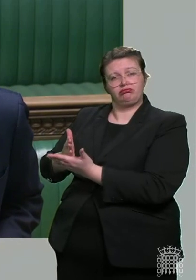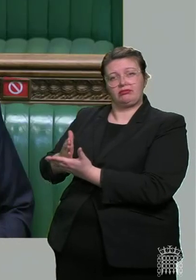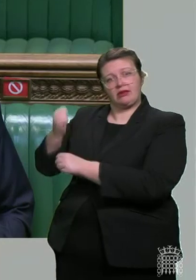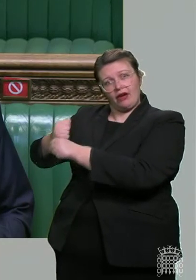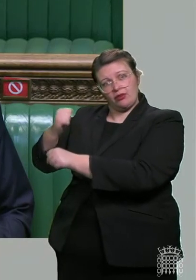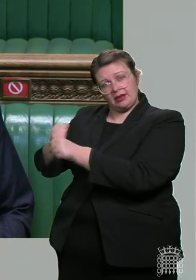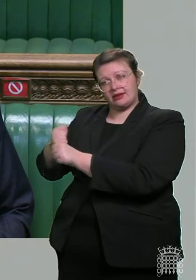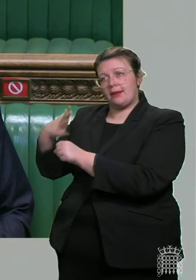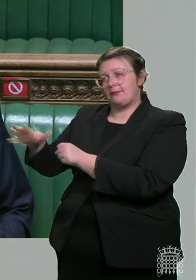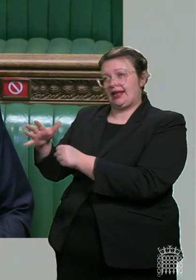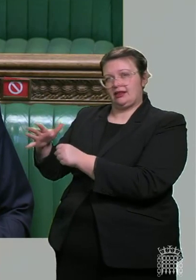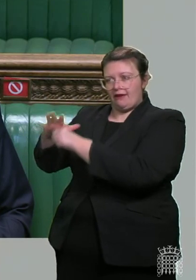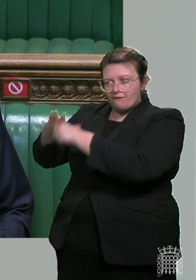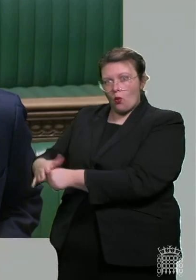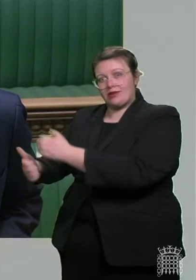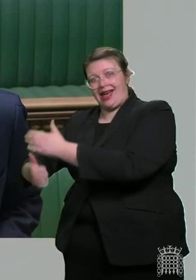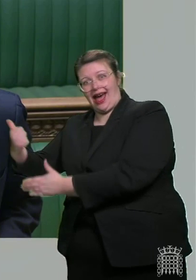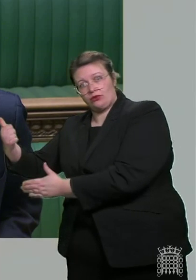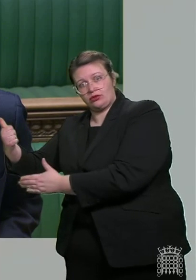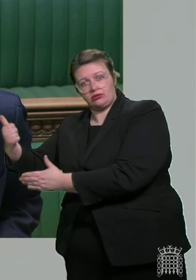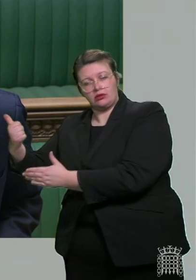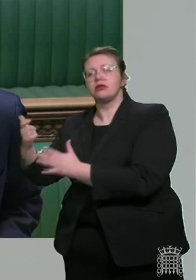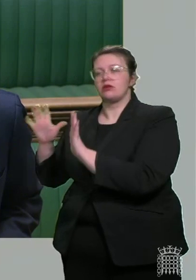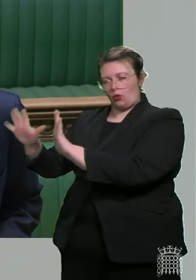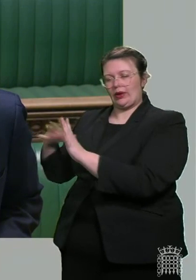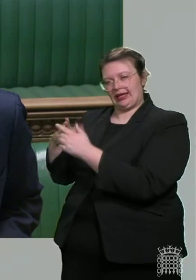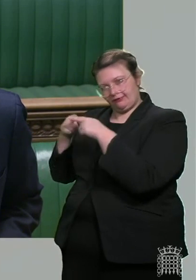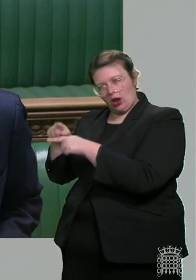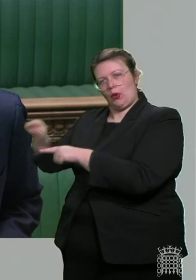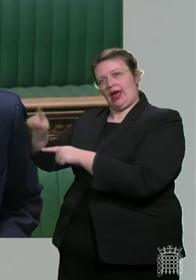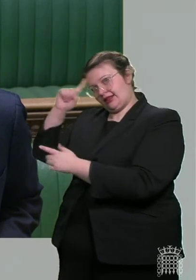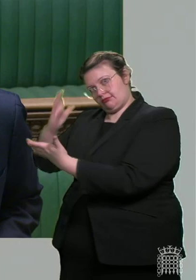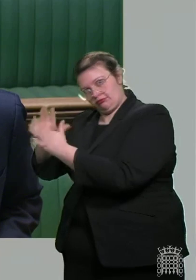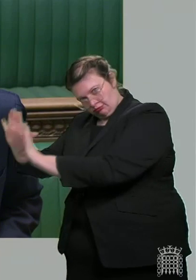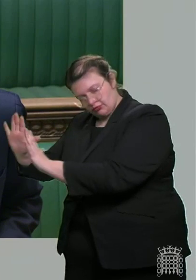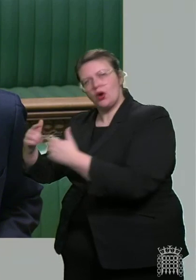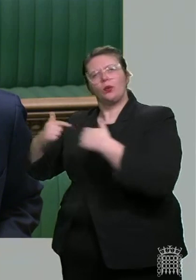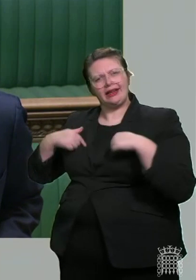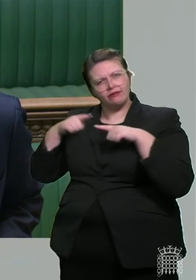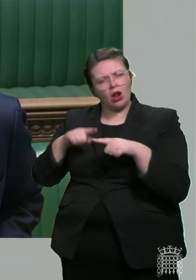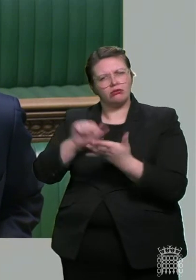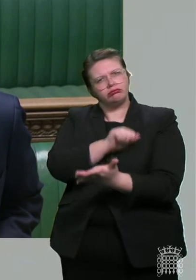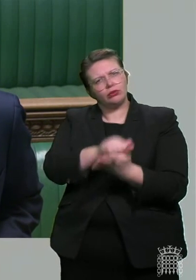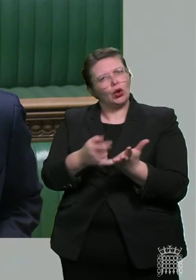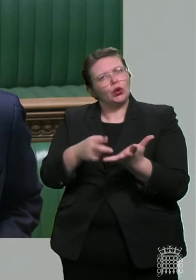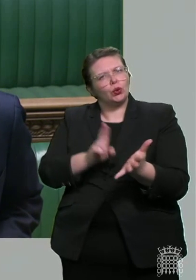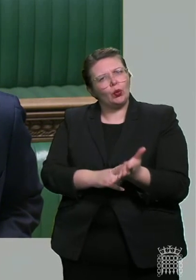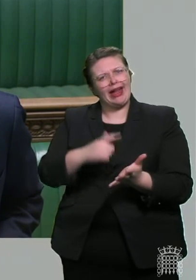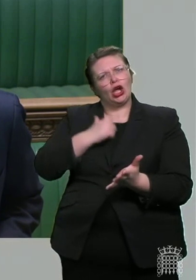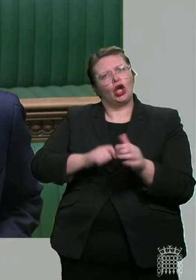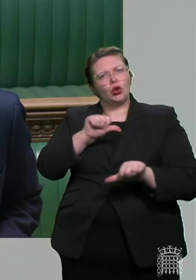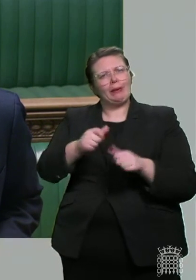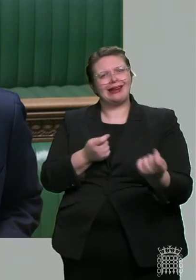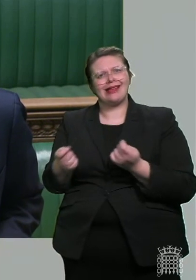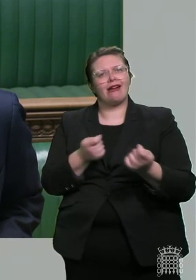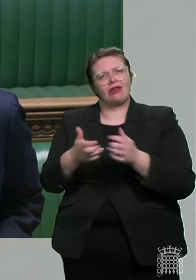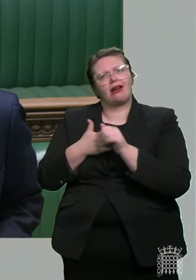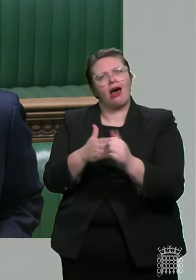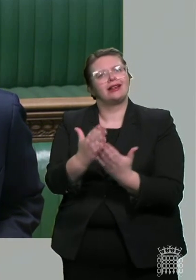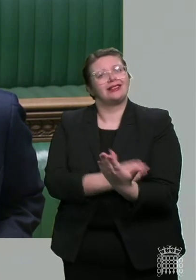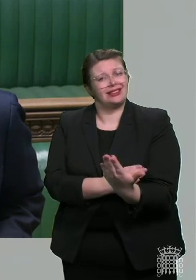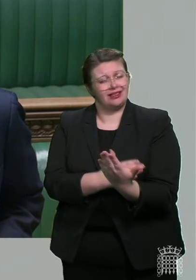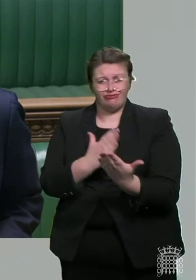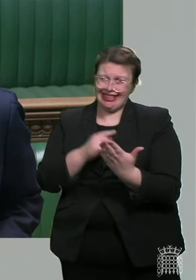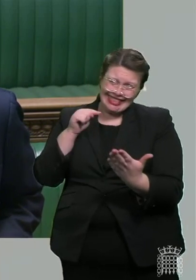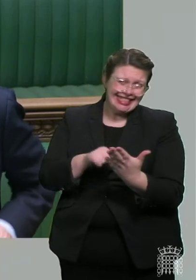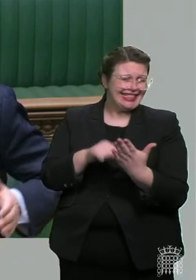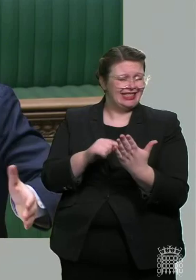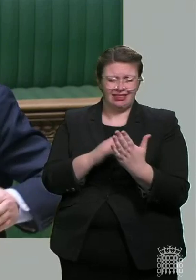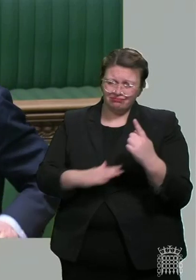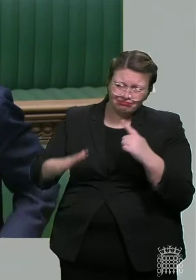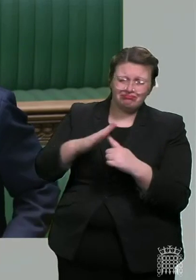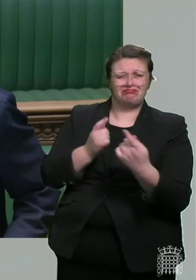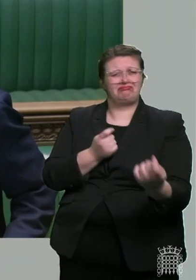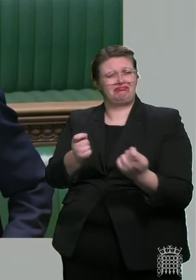Those are the resolutions that we follow, and we continue scrupulously to follow the humanitarian guidance—among the toughest measures anywhere in the world—in respect of all arms sales.